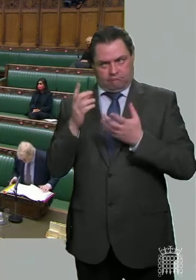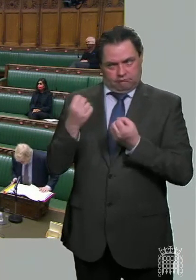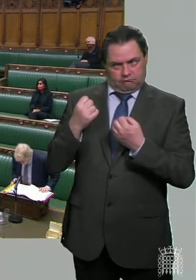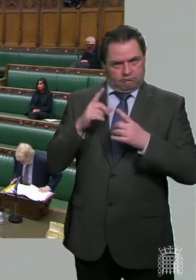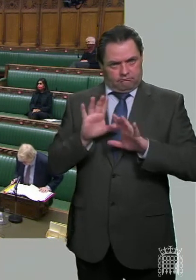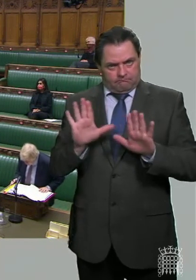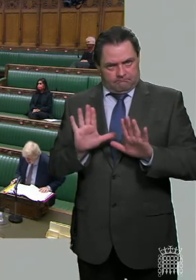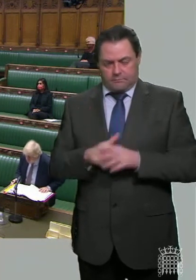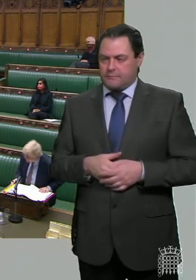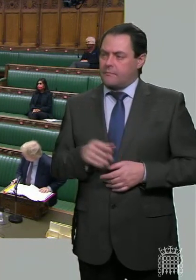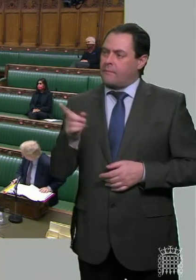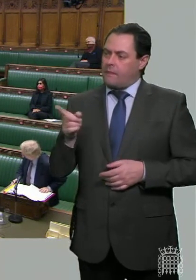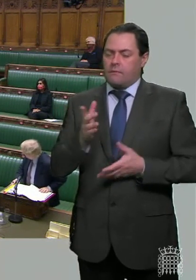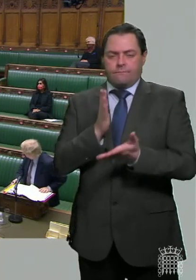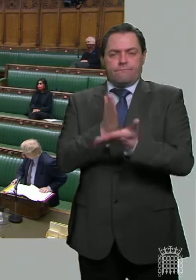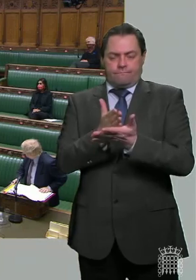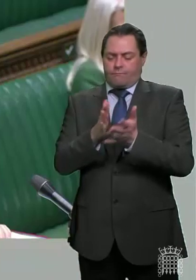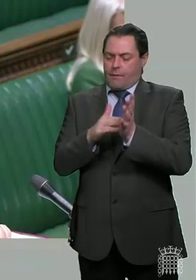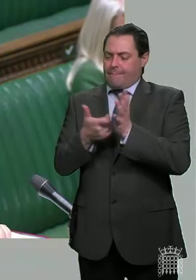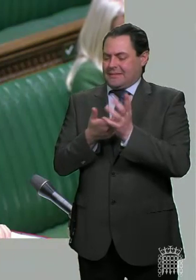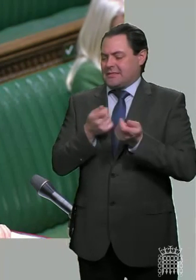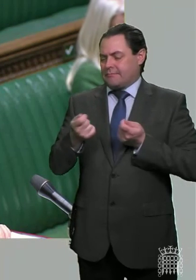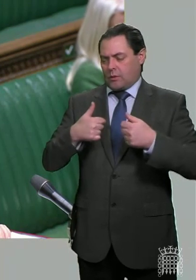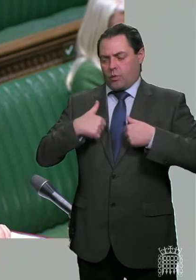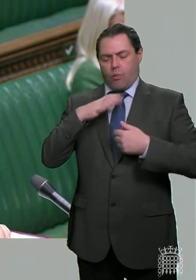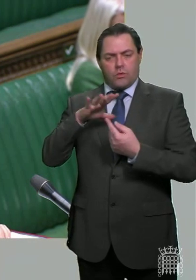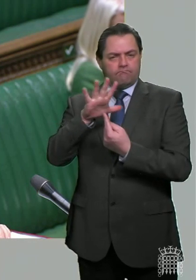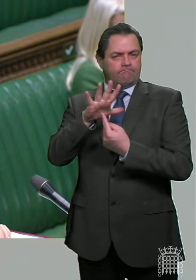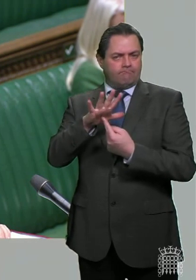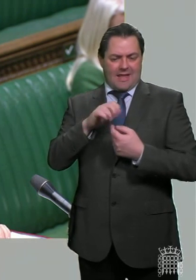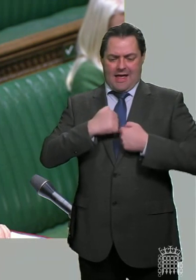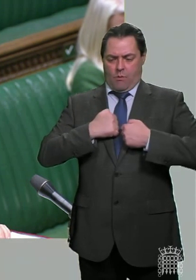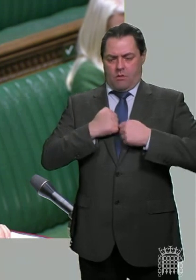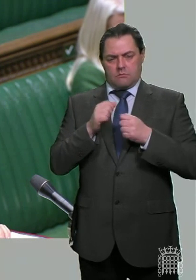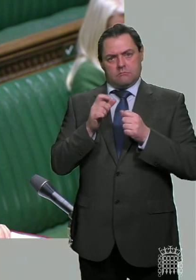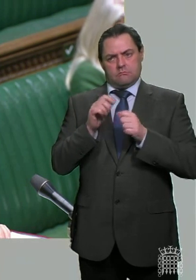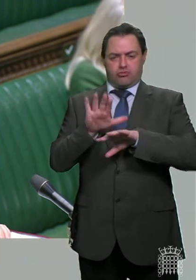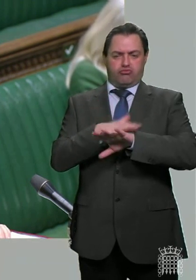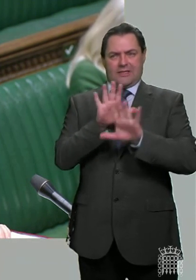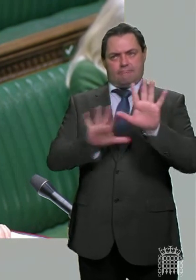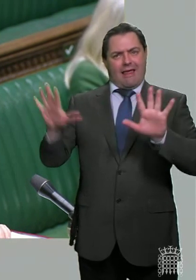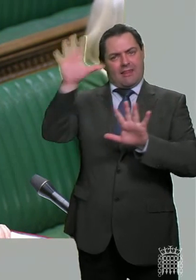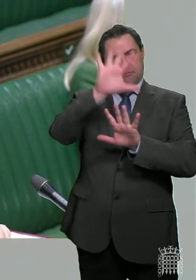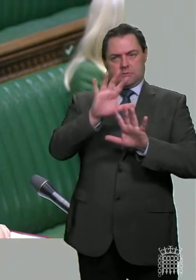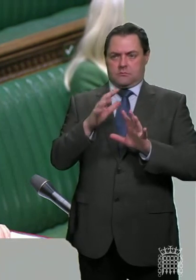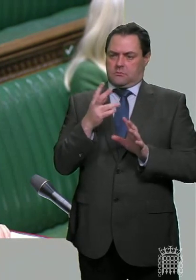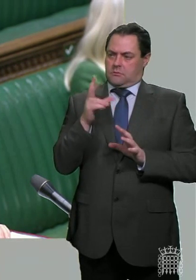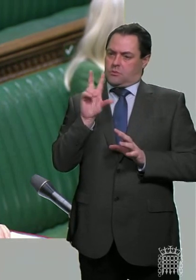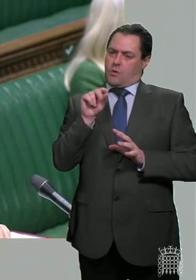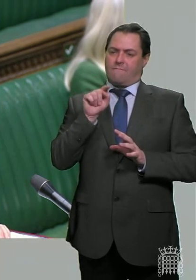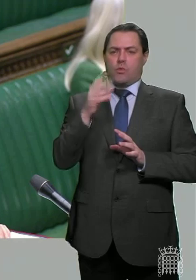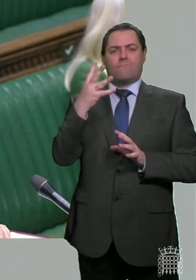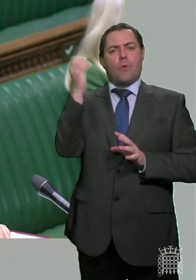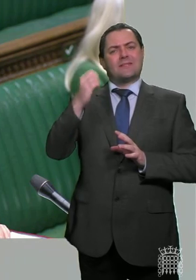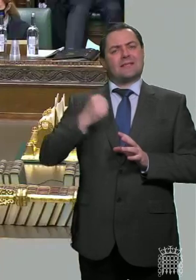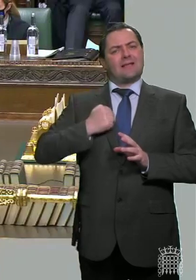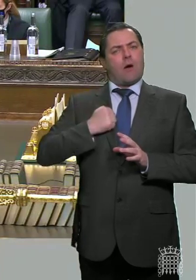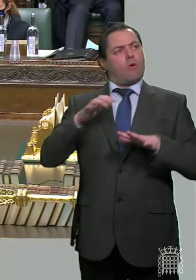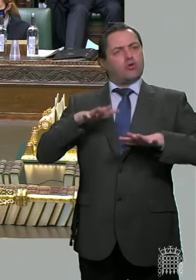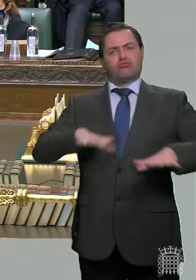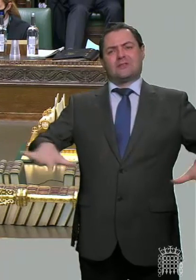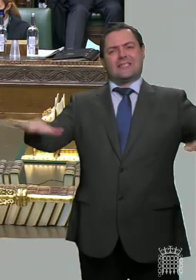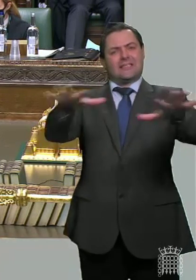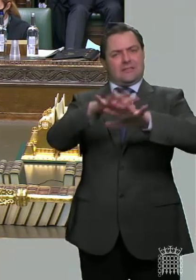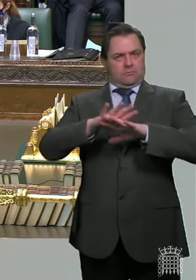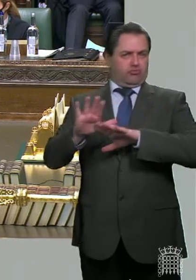Indeed. We will protect our vital green belt, which I think constitutes 12.4% of our land.